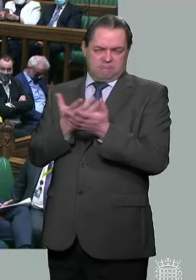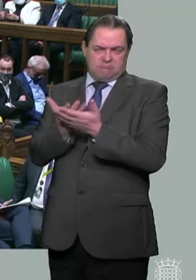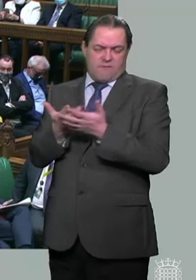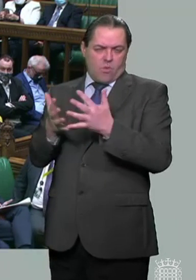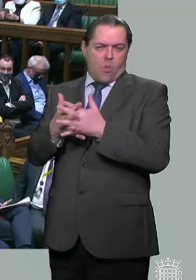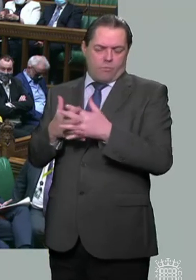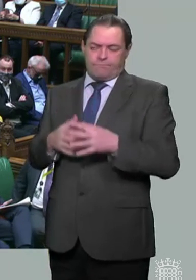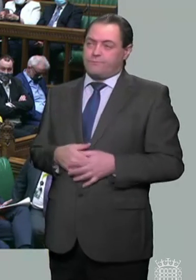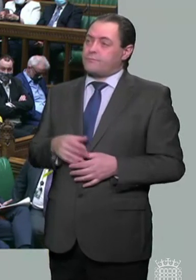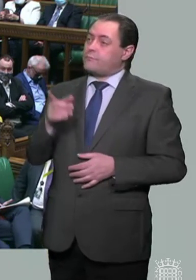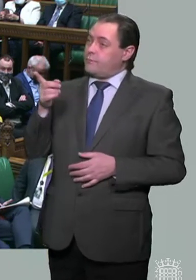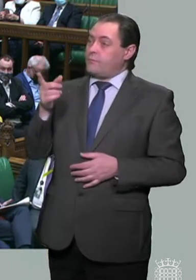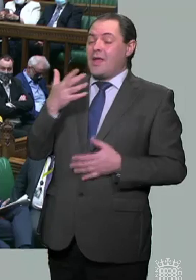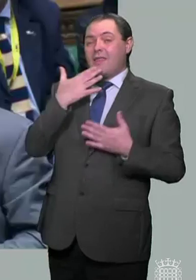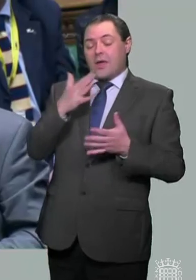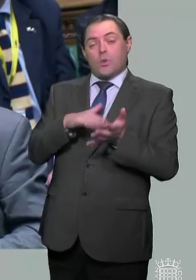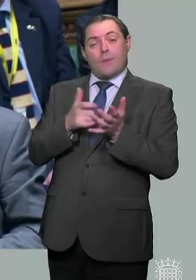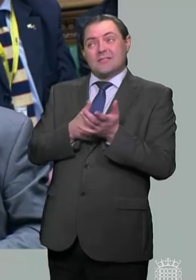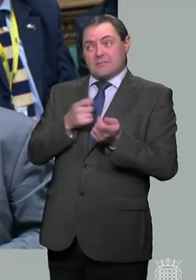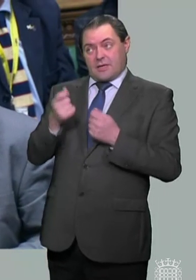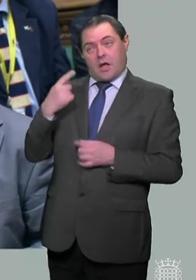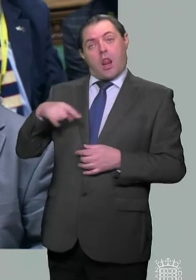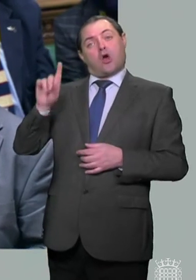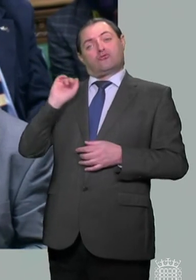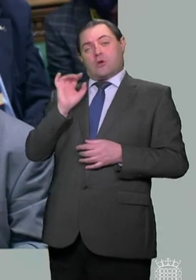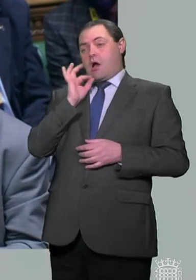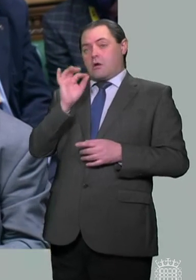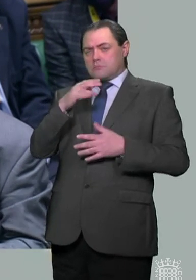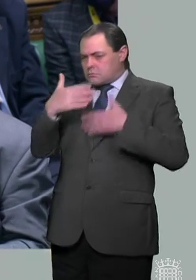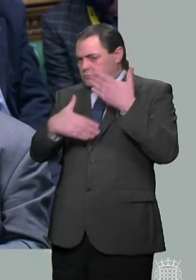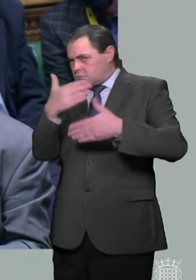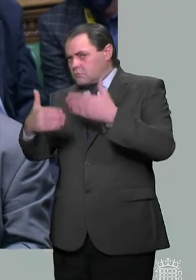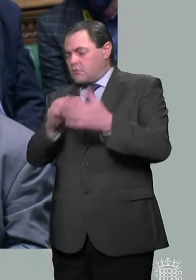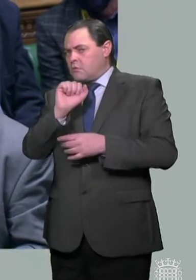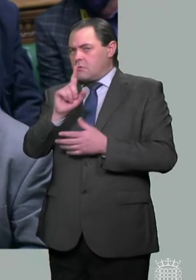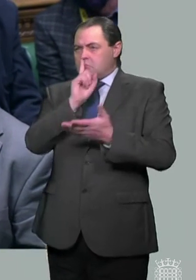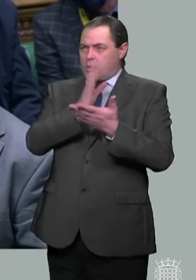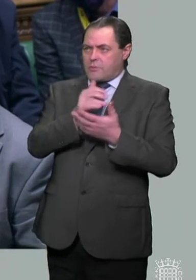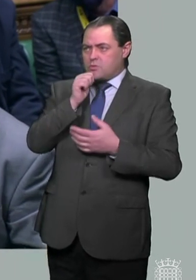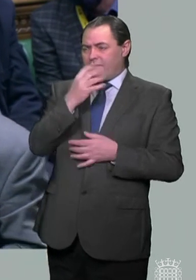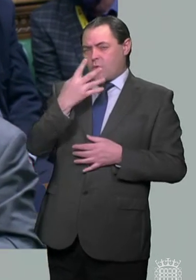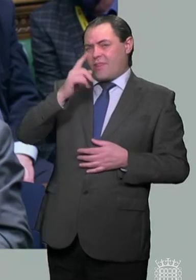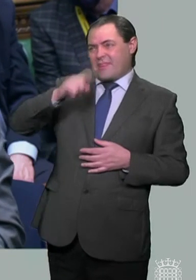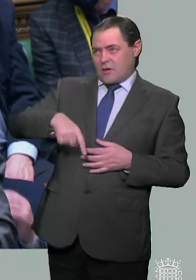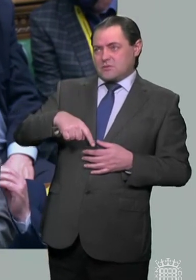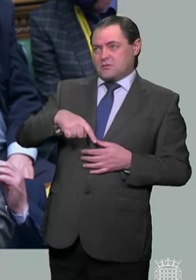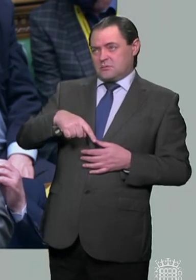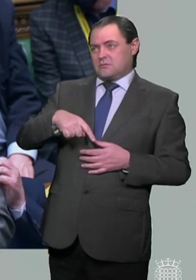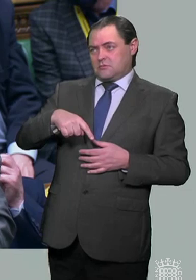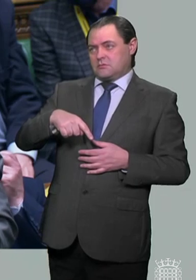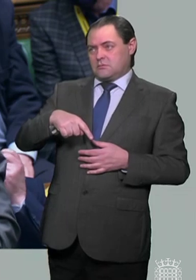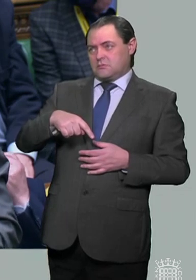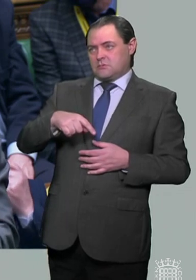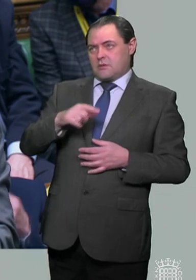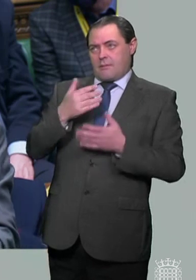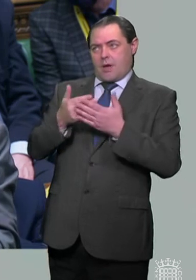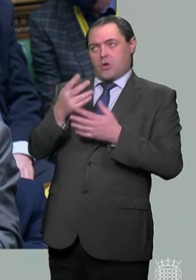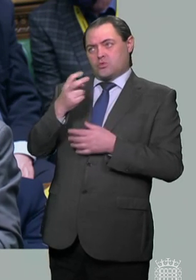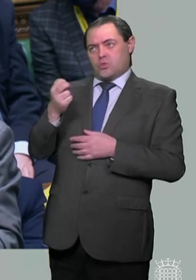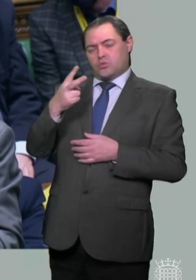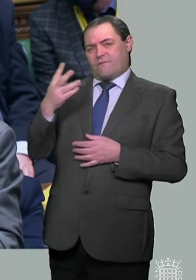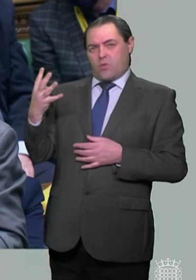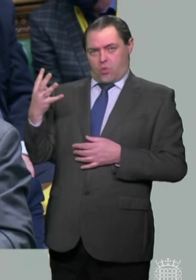Last year, I asked the Prime Minister what progress had been made on delivering his pledge to buy 4,000 zero-emission buses by 2024.